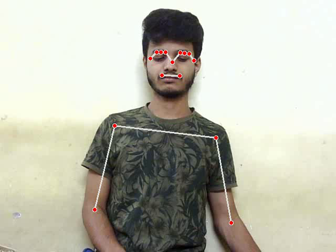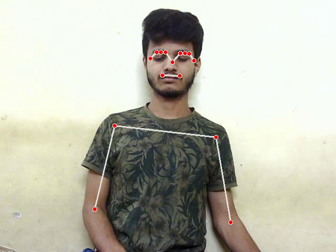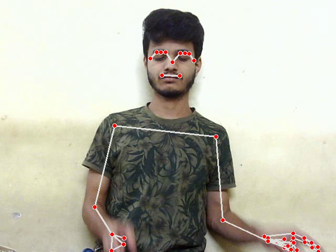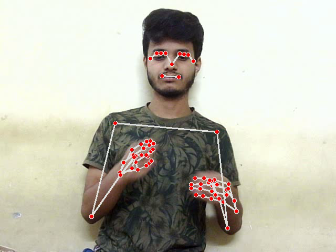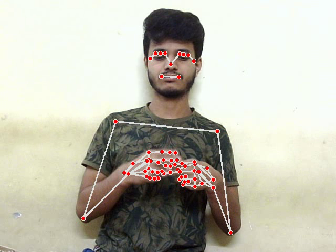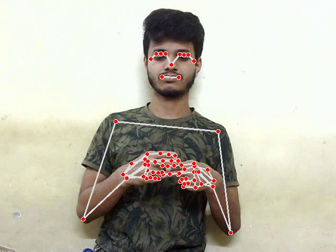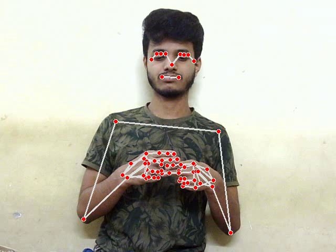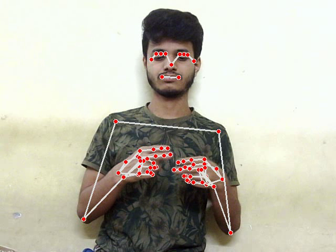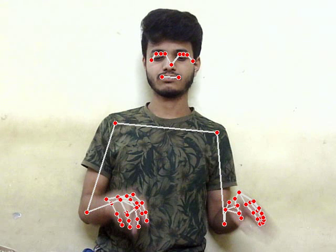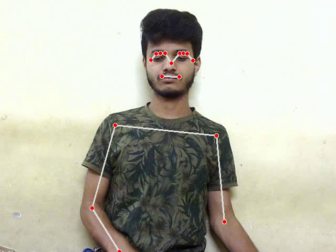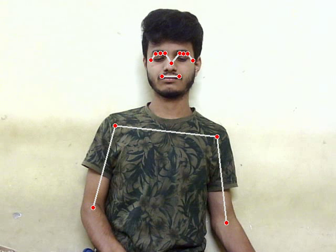name